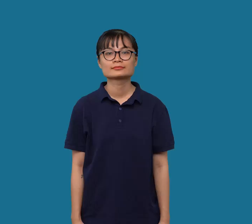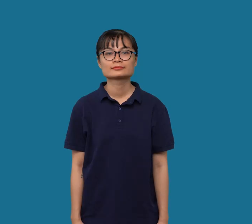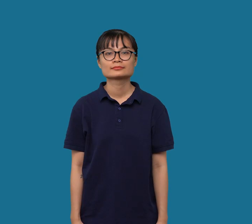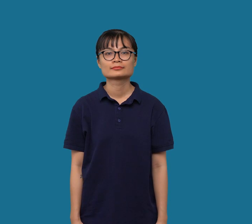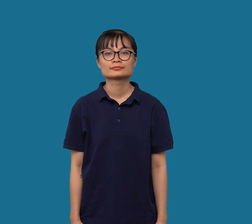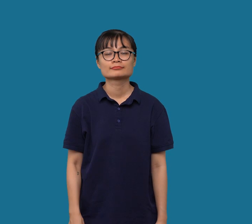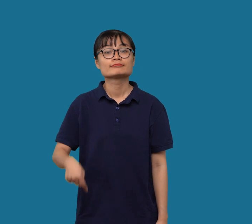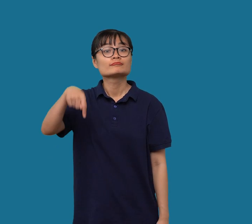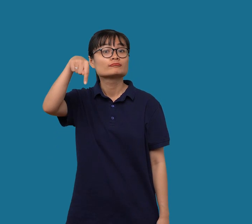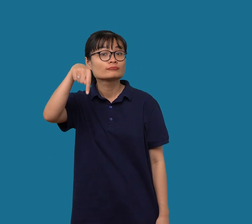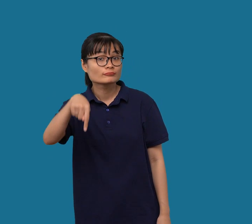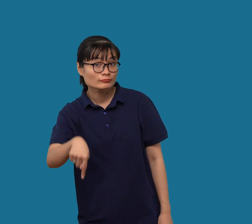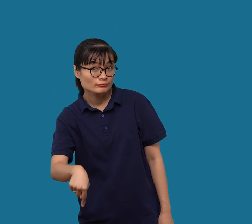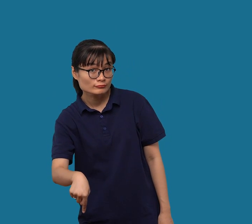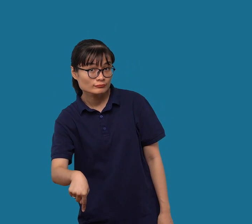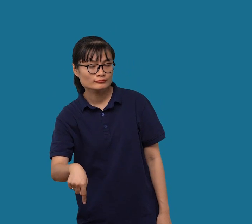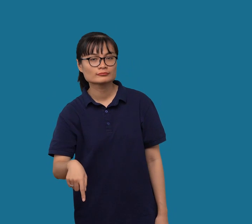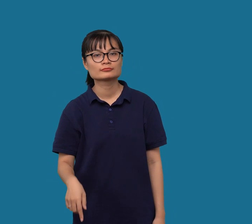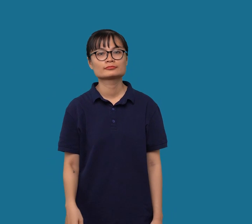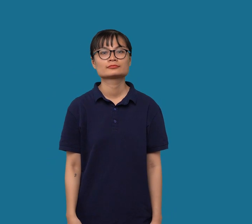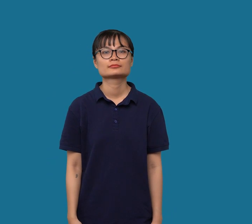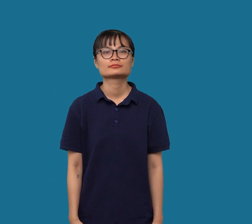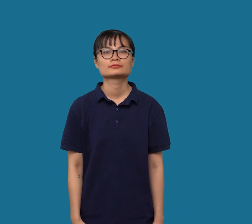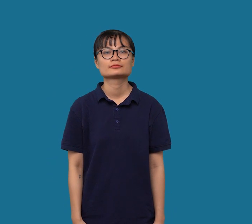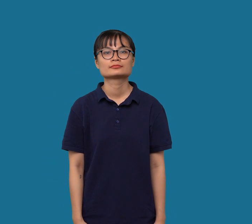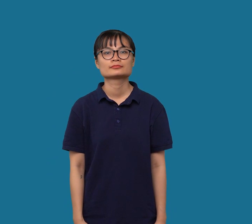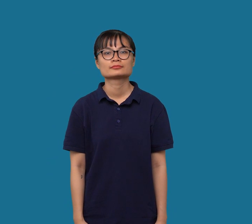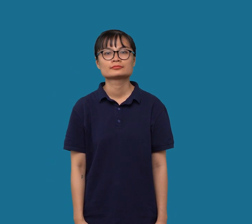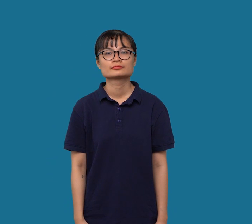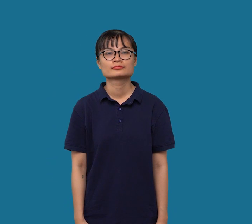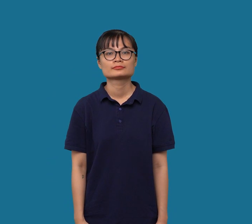xuống